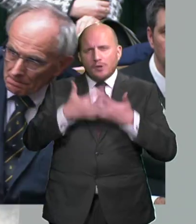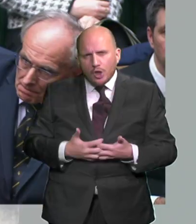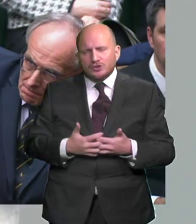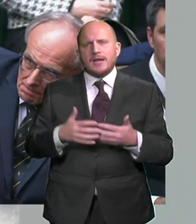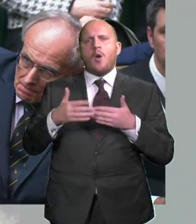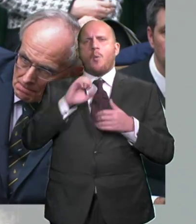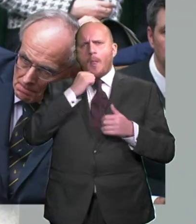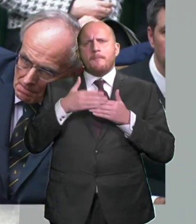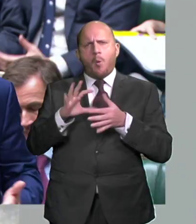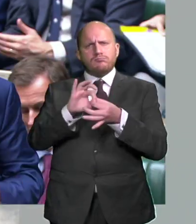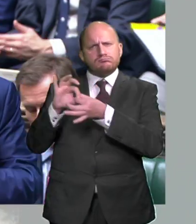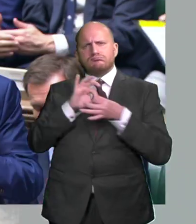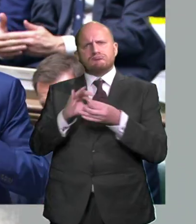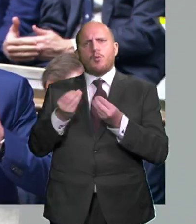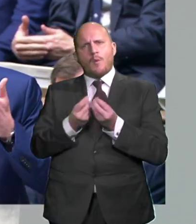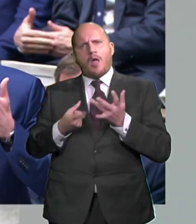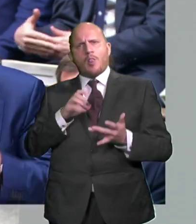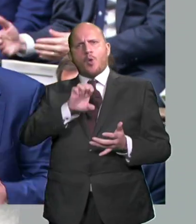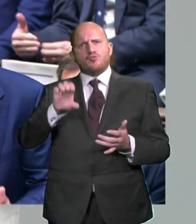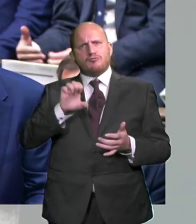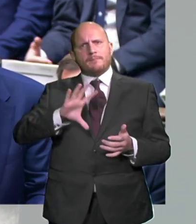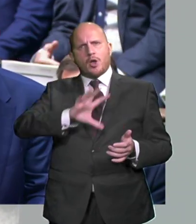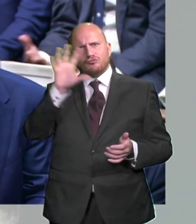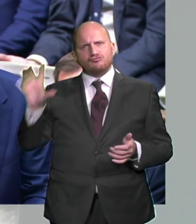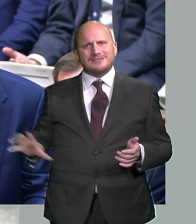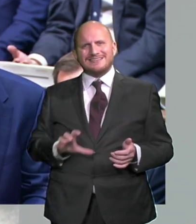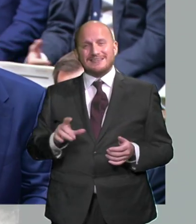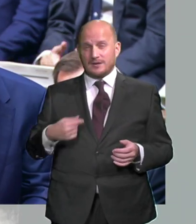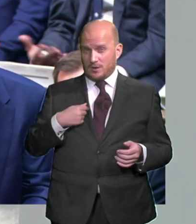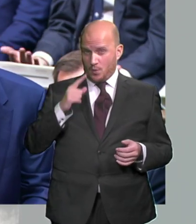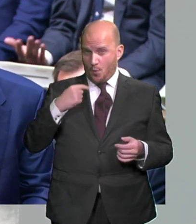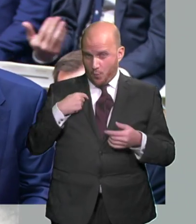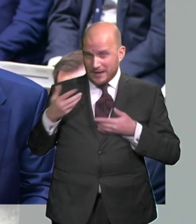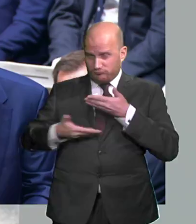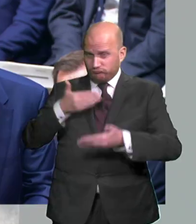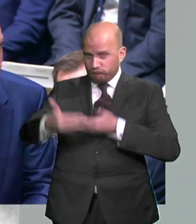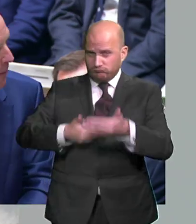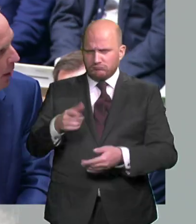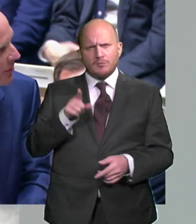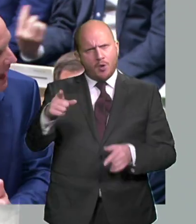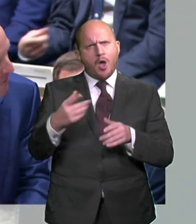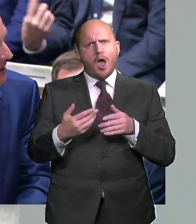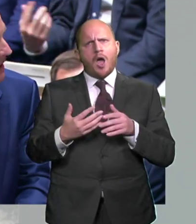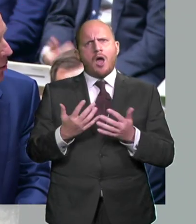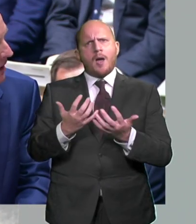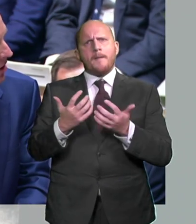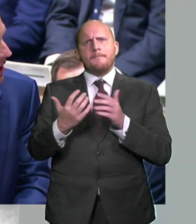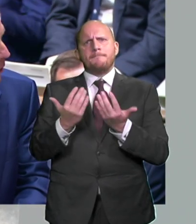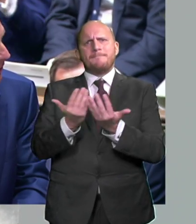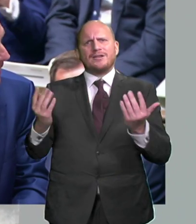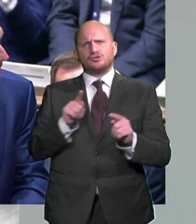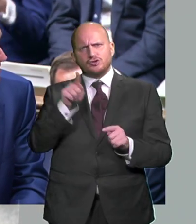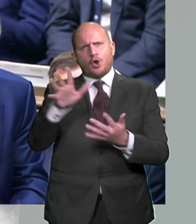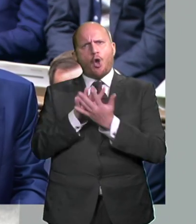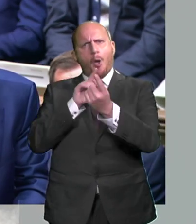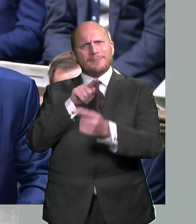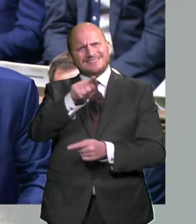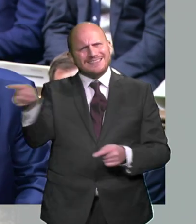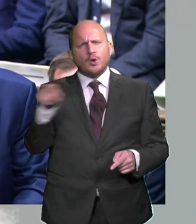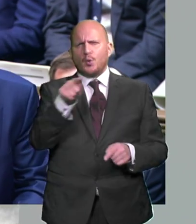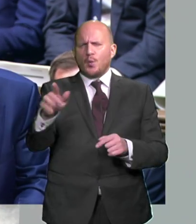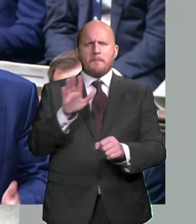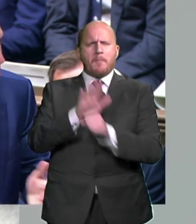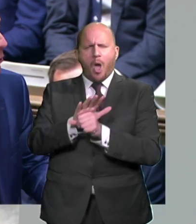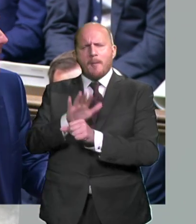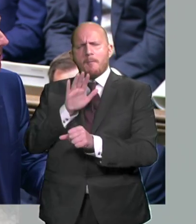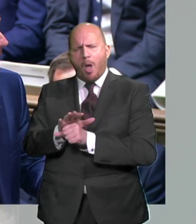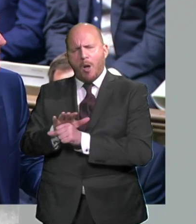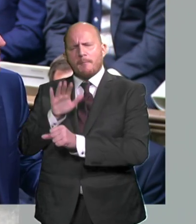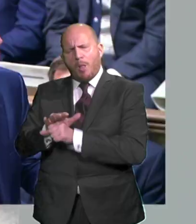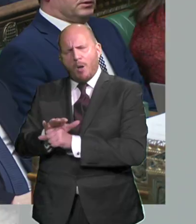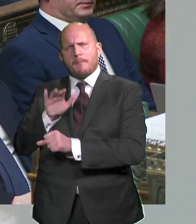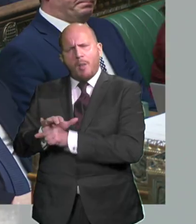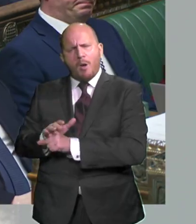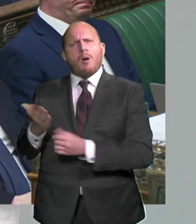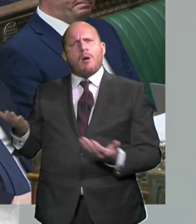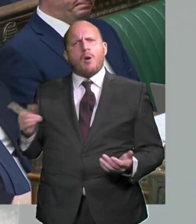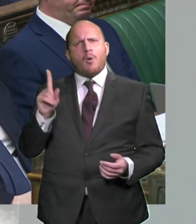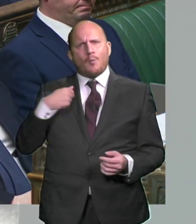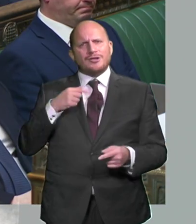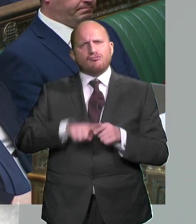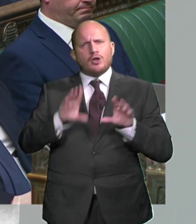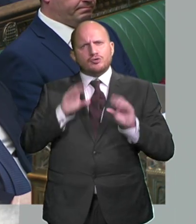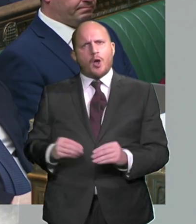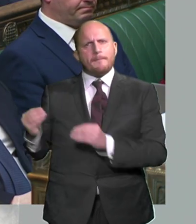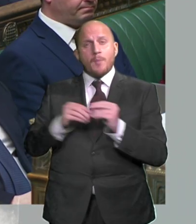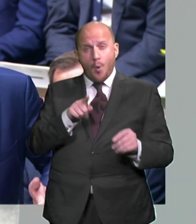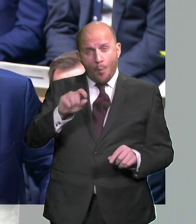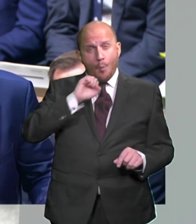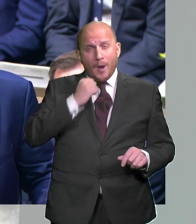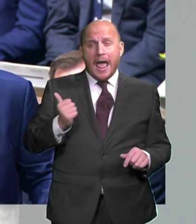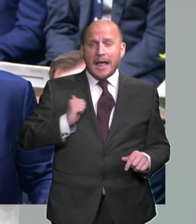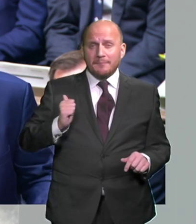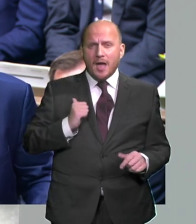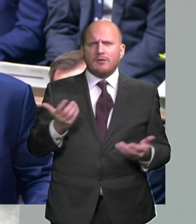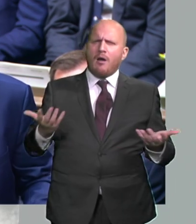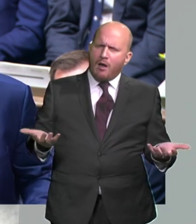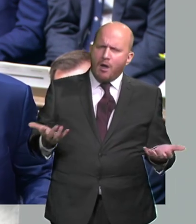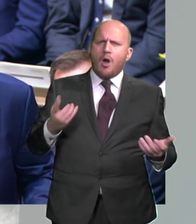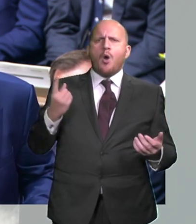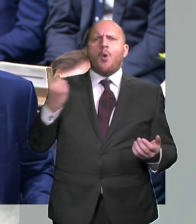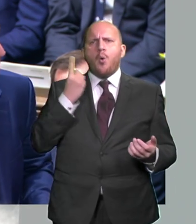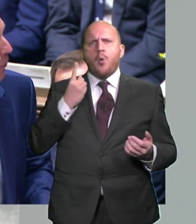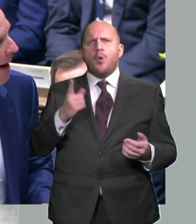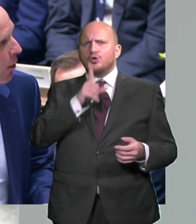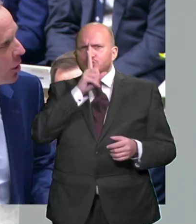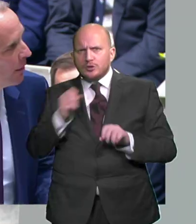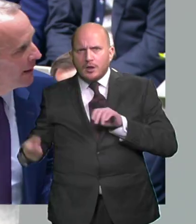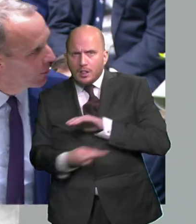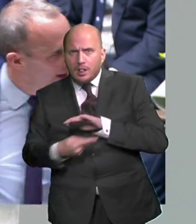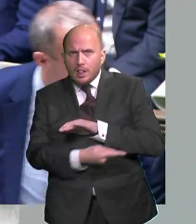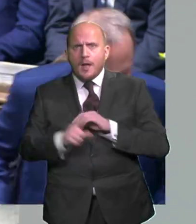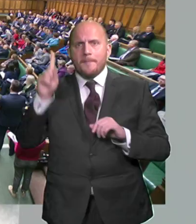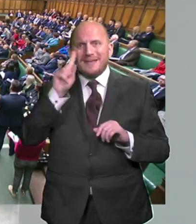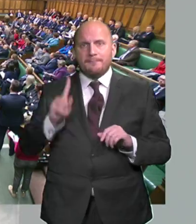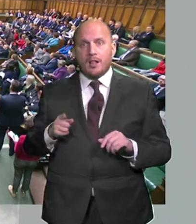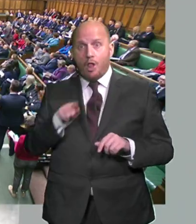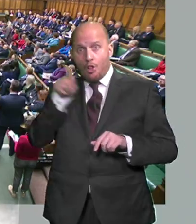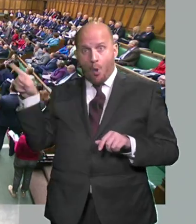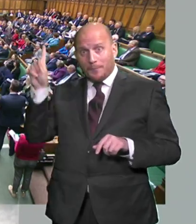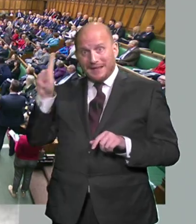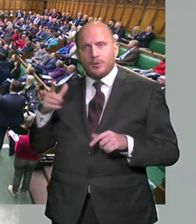We have taken all those measures in the teeth of the opposition from the Labour Front Bench, who have opposed every single measure that we have taken to stop illegal immigration, including things where I would have thought there would be cross-party consensus, such as life sentences for traffickers who play on human misery.